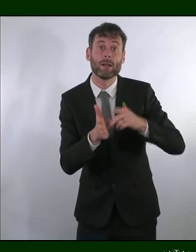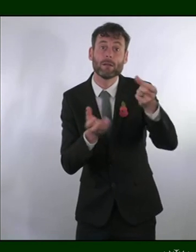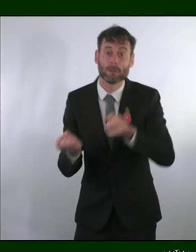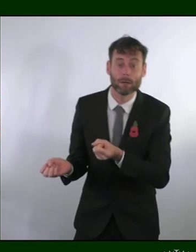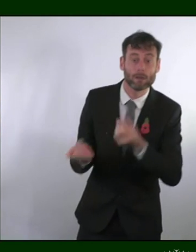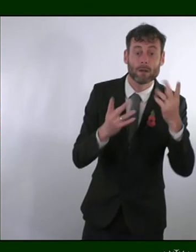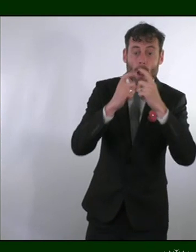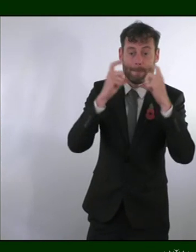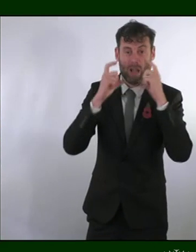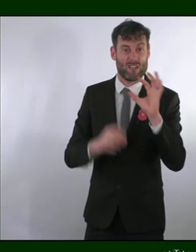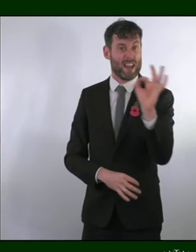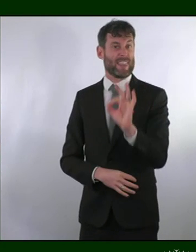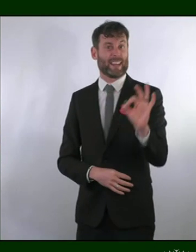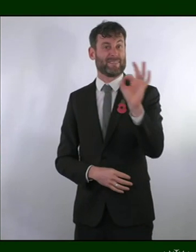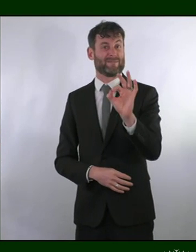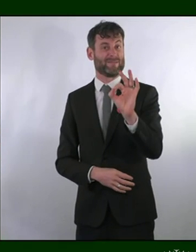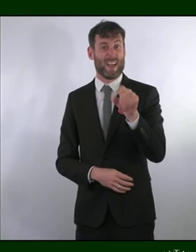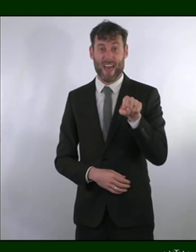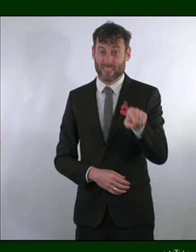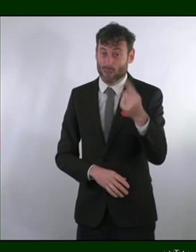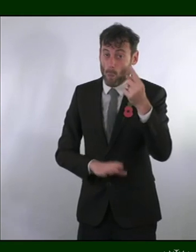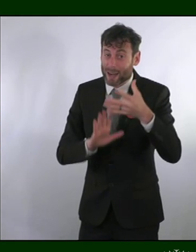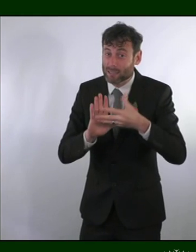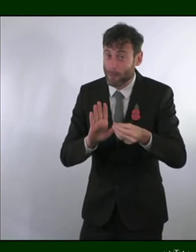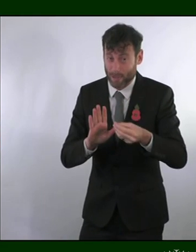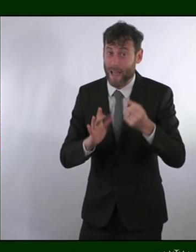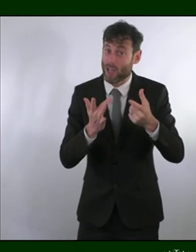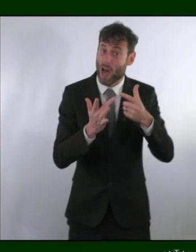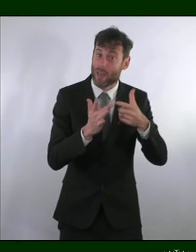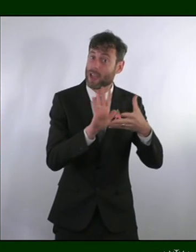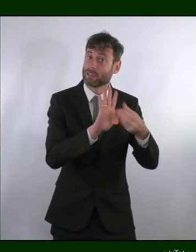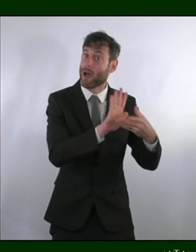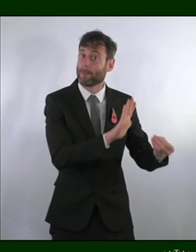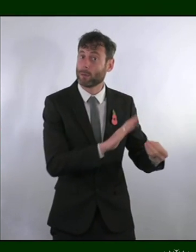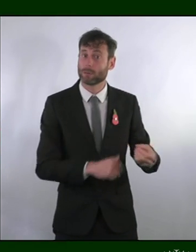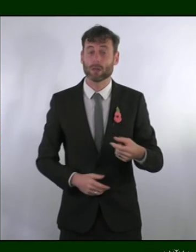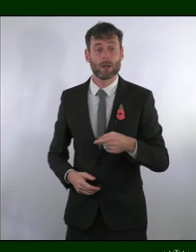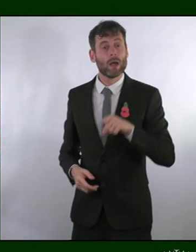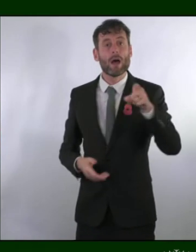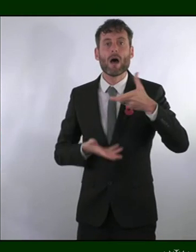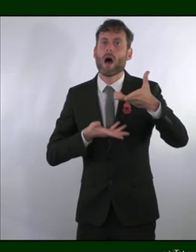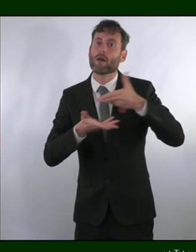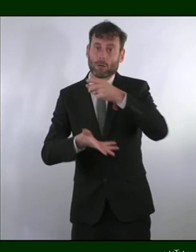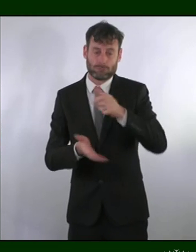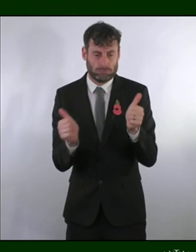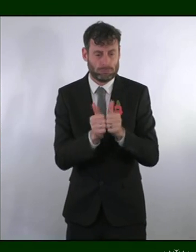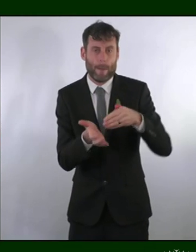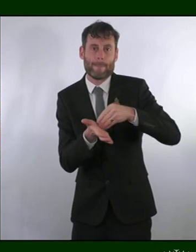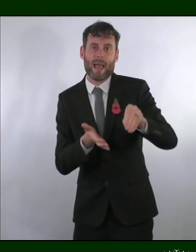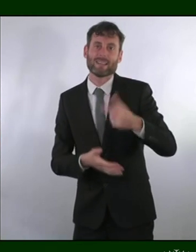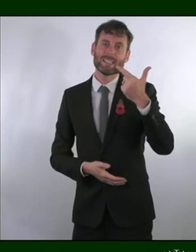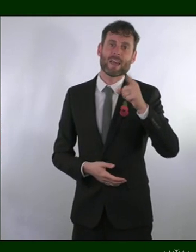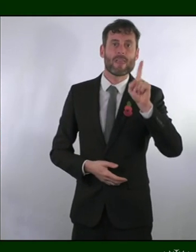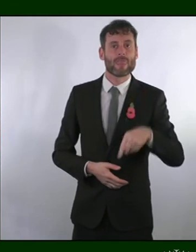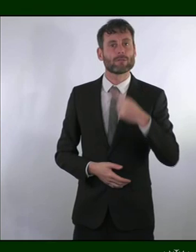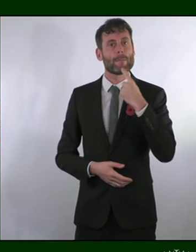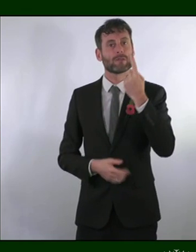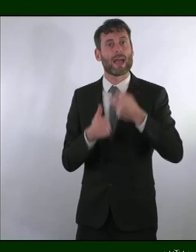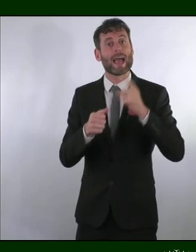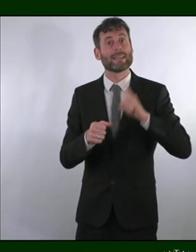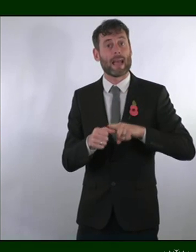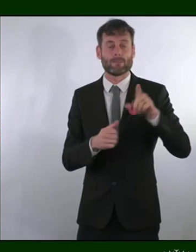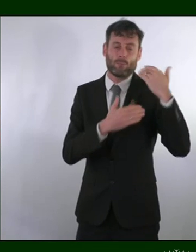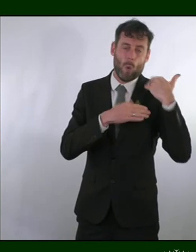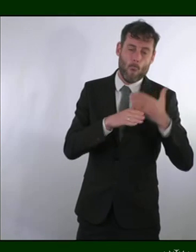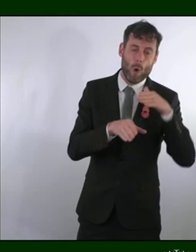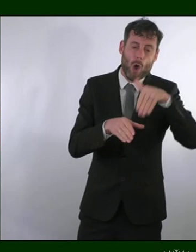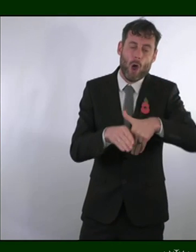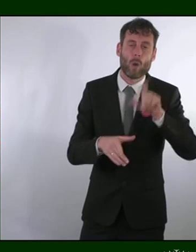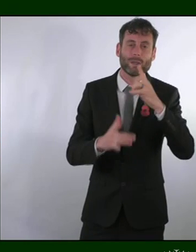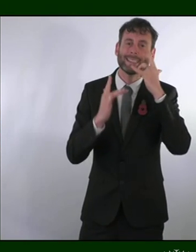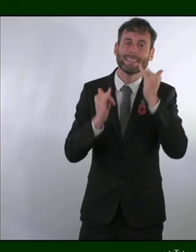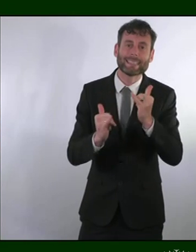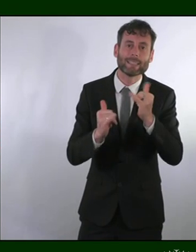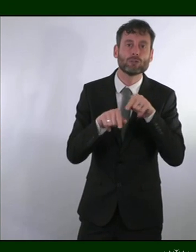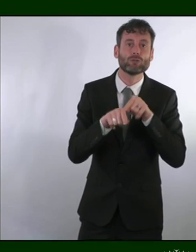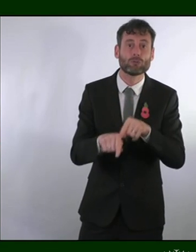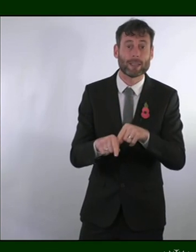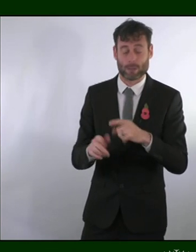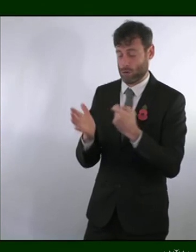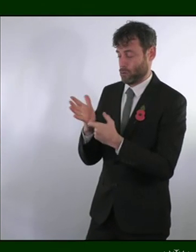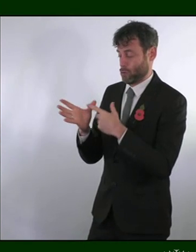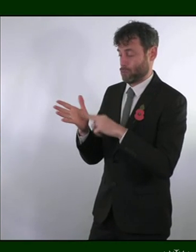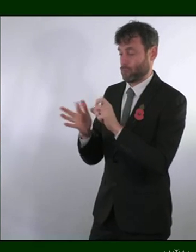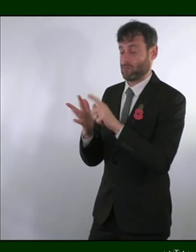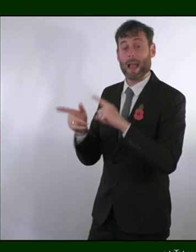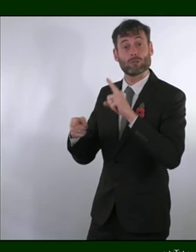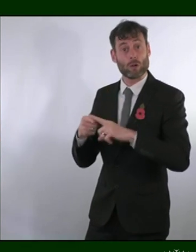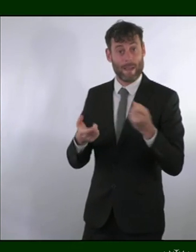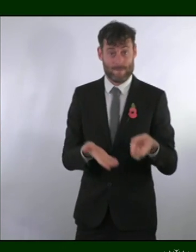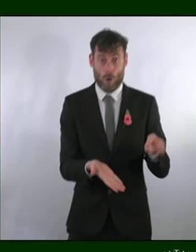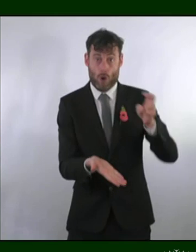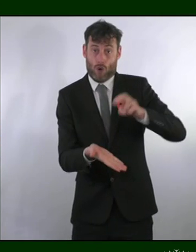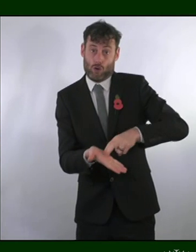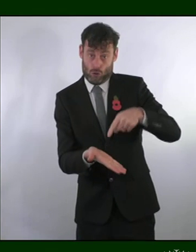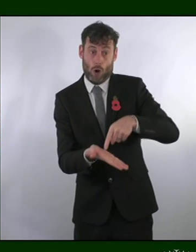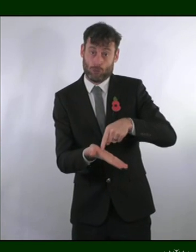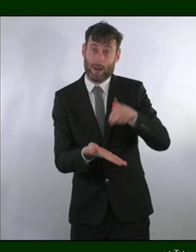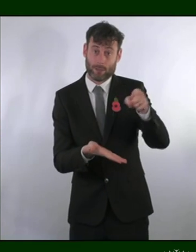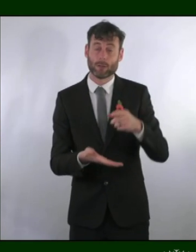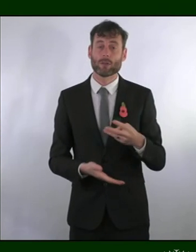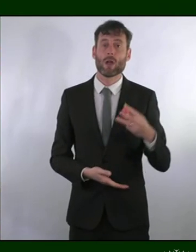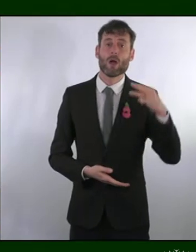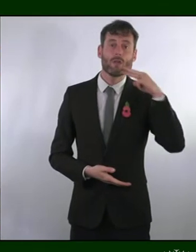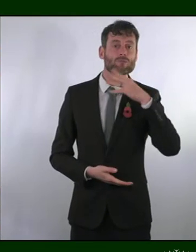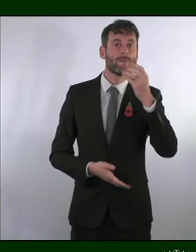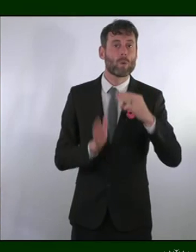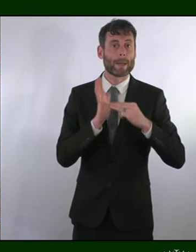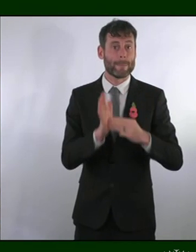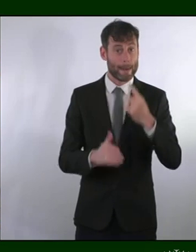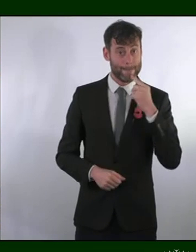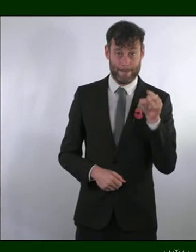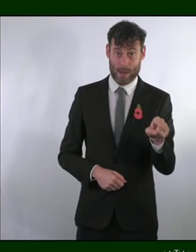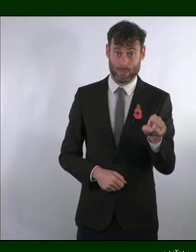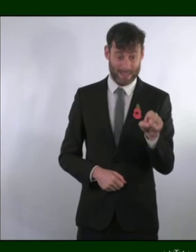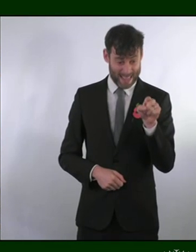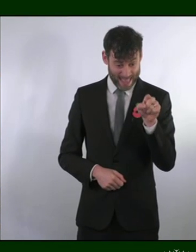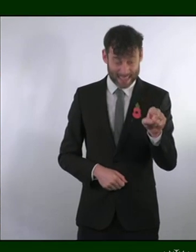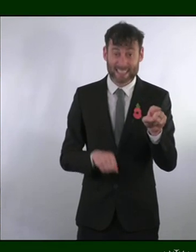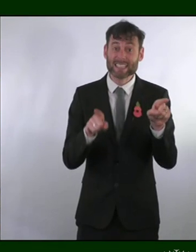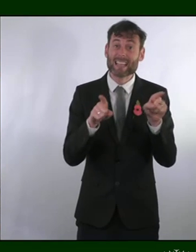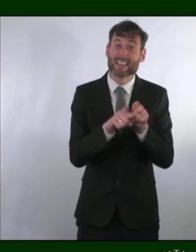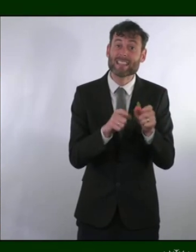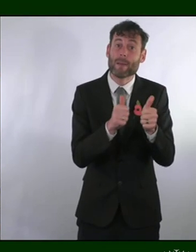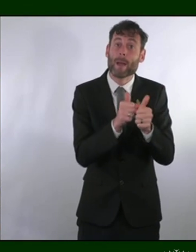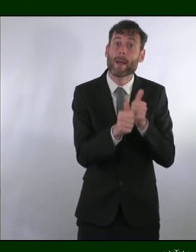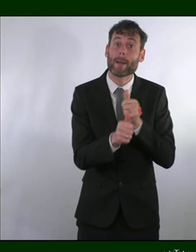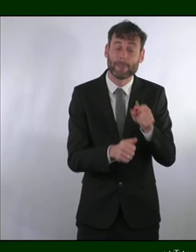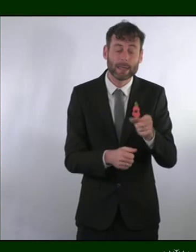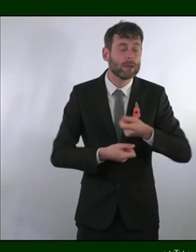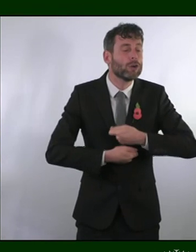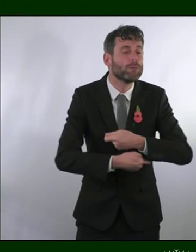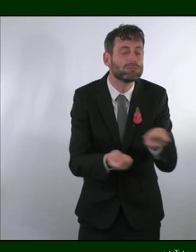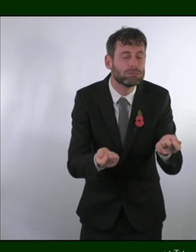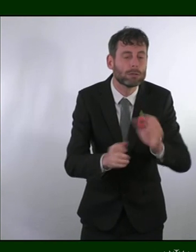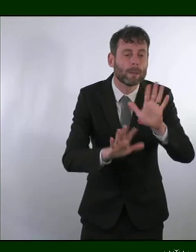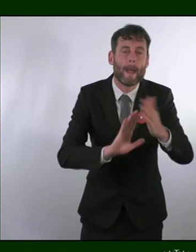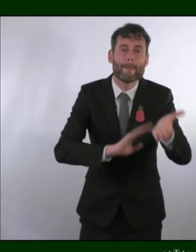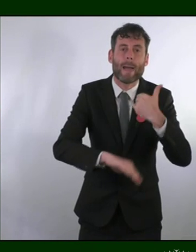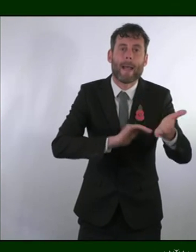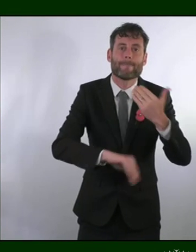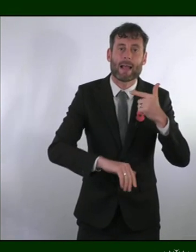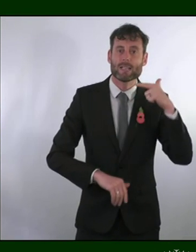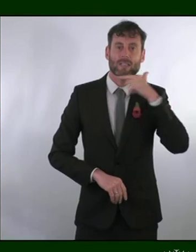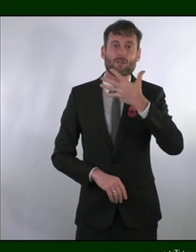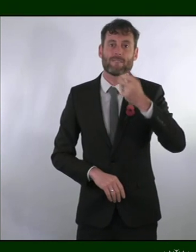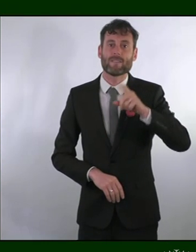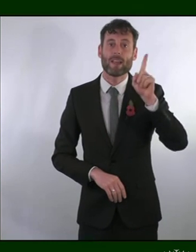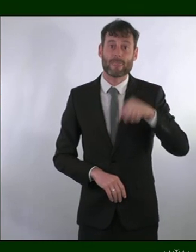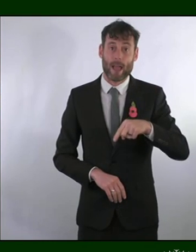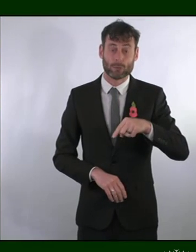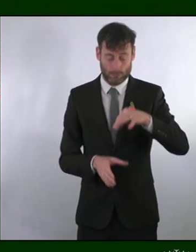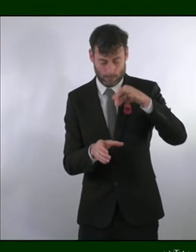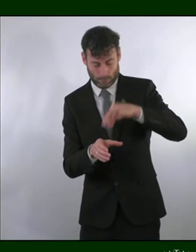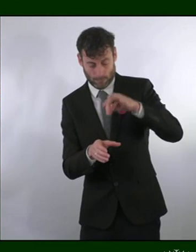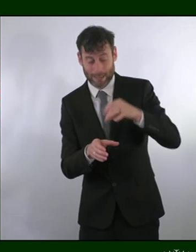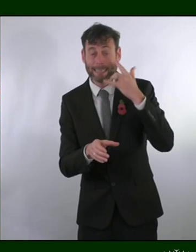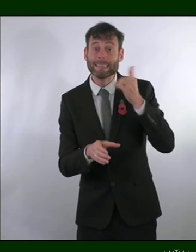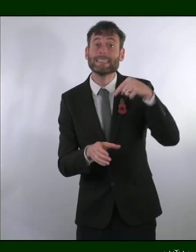That is not an isolated example. We already know that consultants are being paid £7,000 a day to work on test and trace, and a company called Randox has been given a contract, without process, for £347 million; that is the same company that had to recall 750,000 unused covid tests earlier this summer on safety grounds.